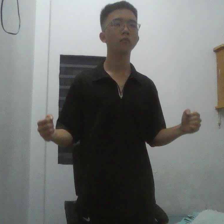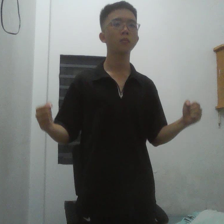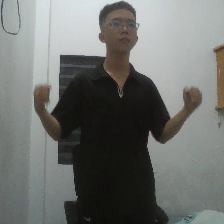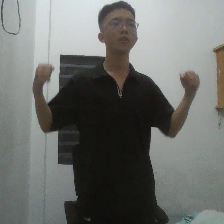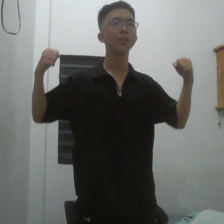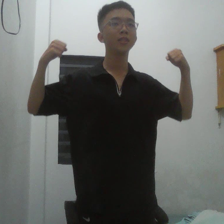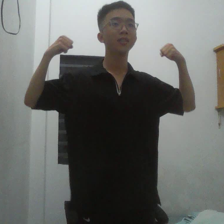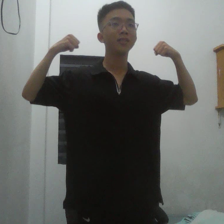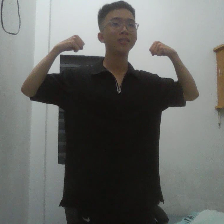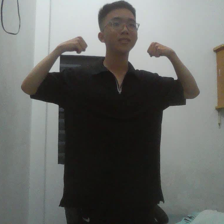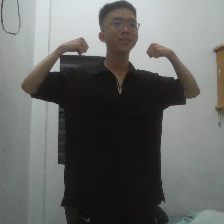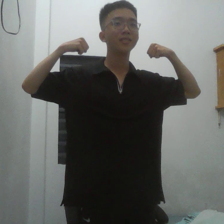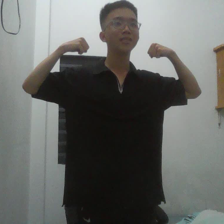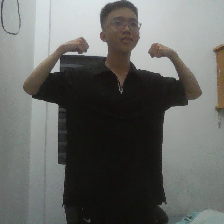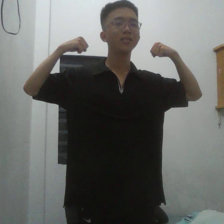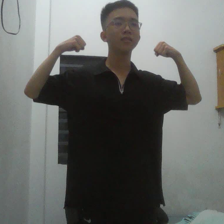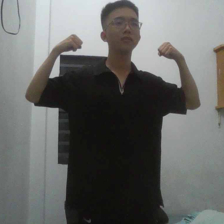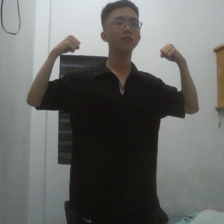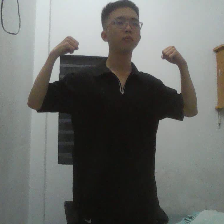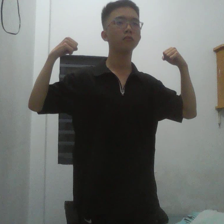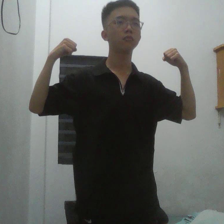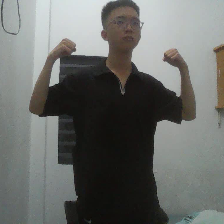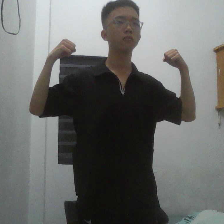minh khoe